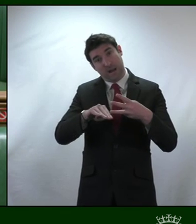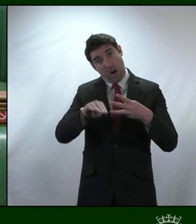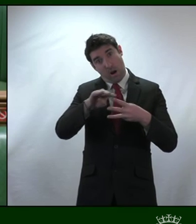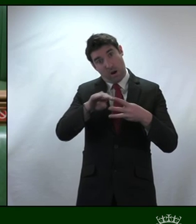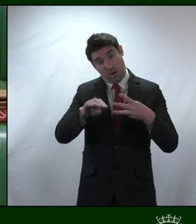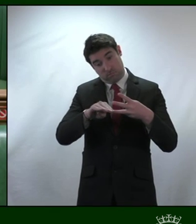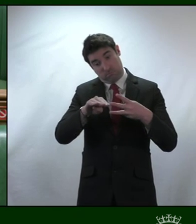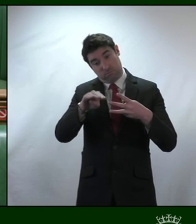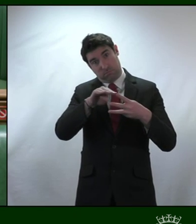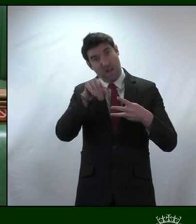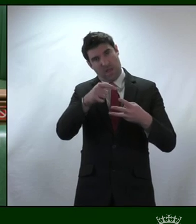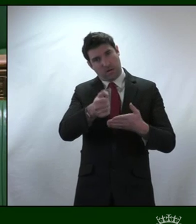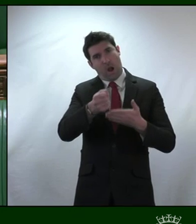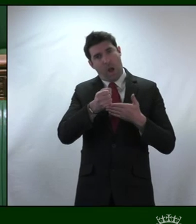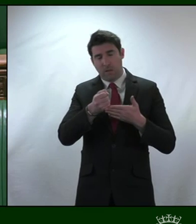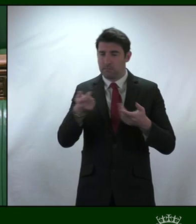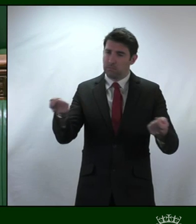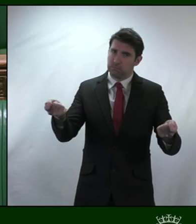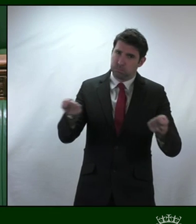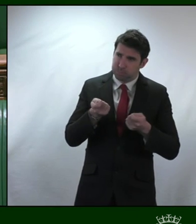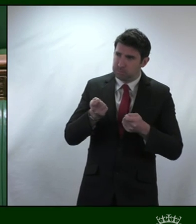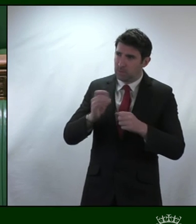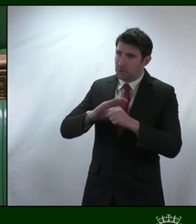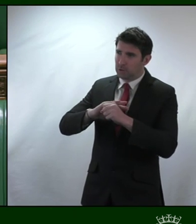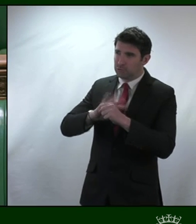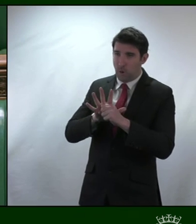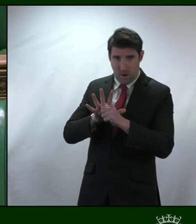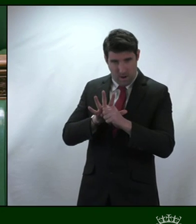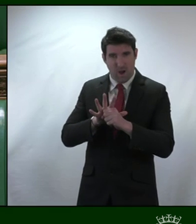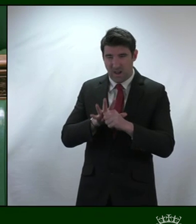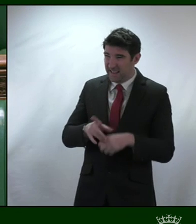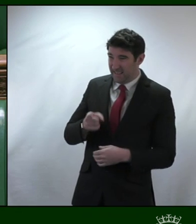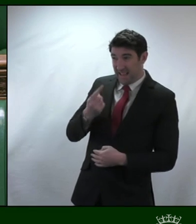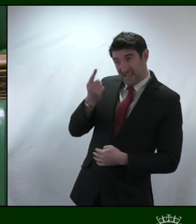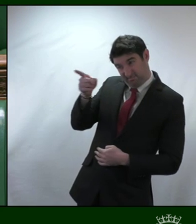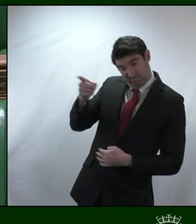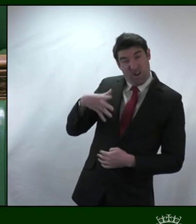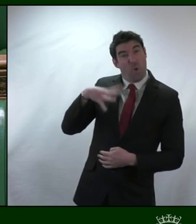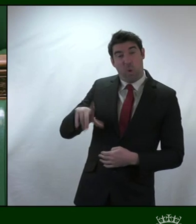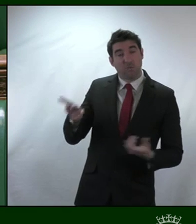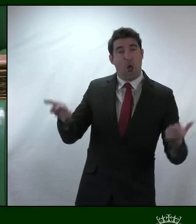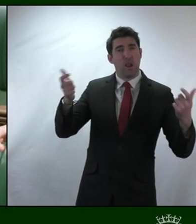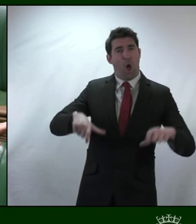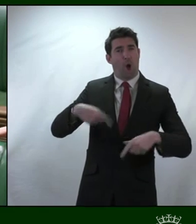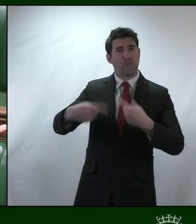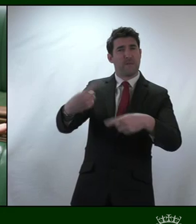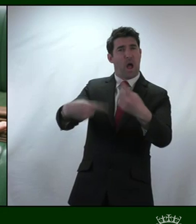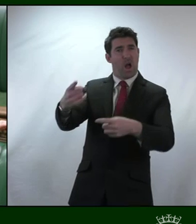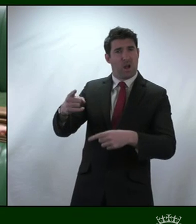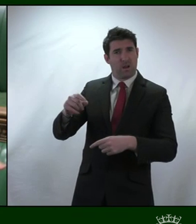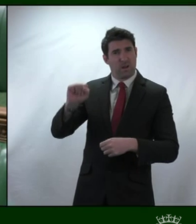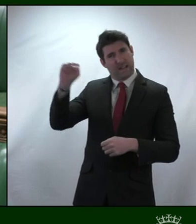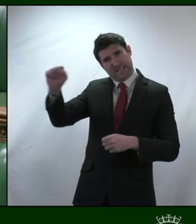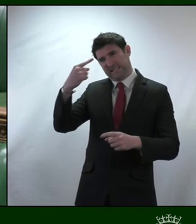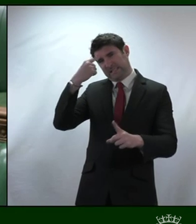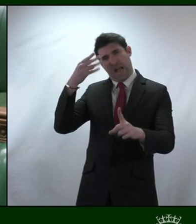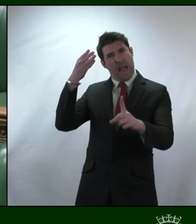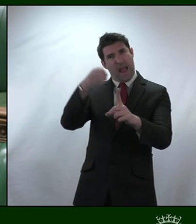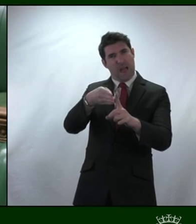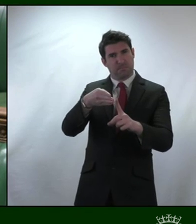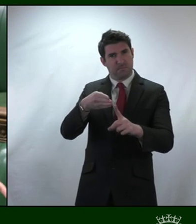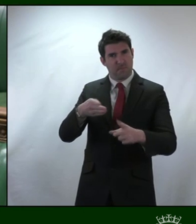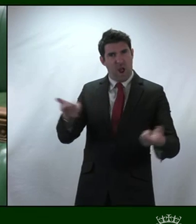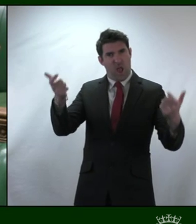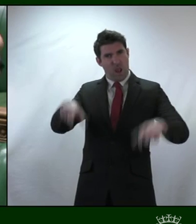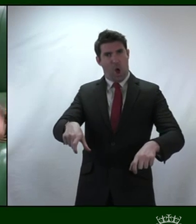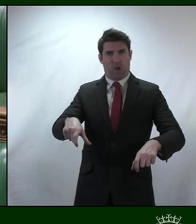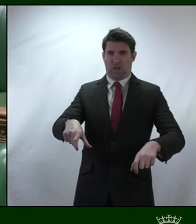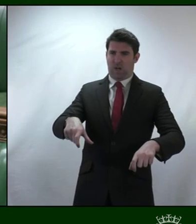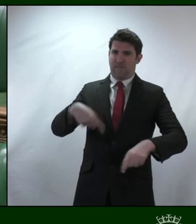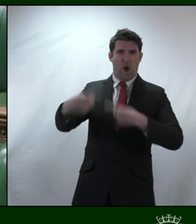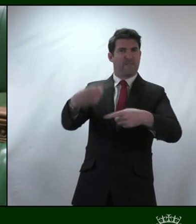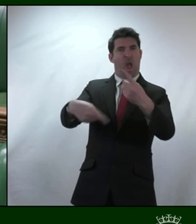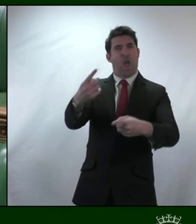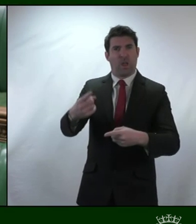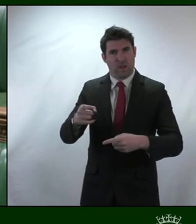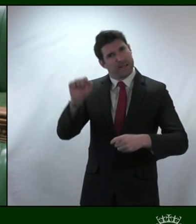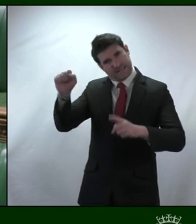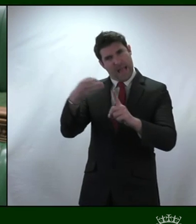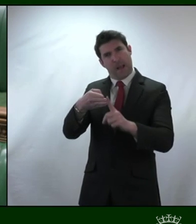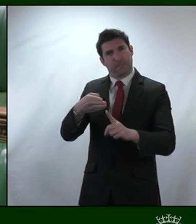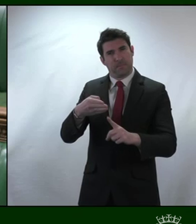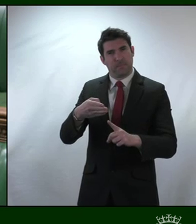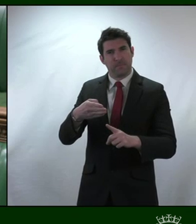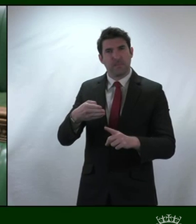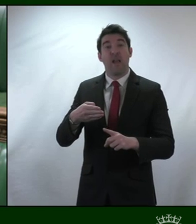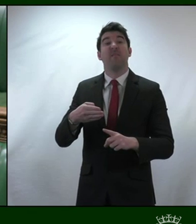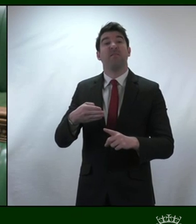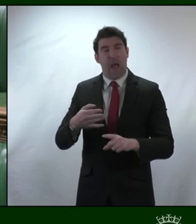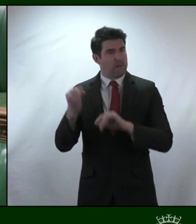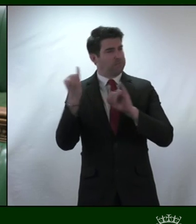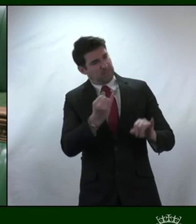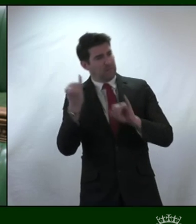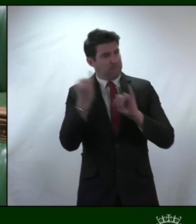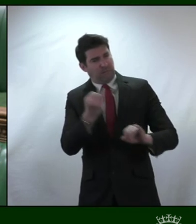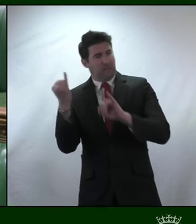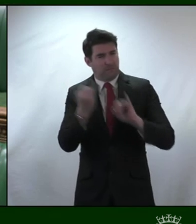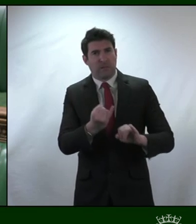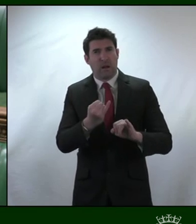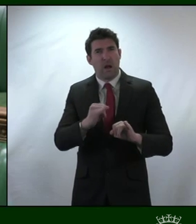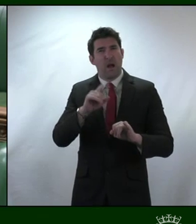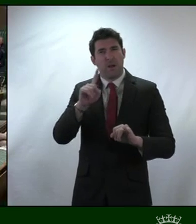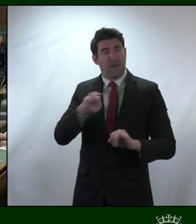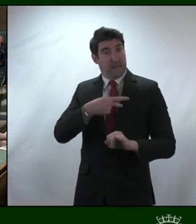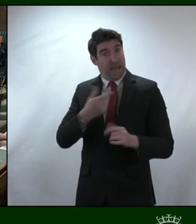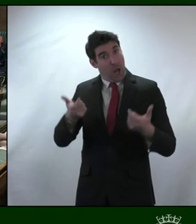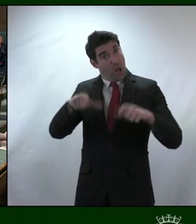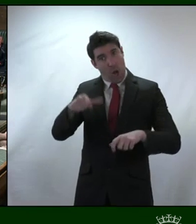That is the best way forward for this country. All he wants to do is to lock the whole country down—he is a one-club golfer; that is the only solution he has—and then, all he does is attack the economic consequences of lockdowns.